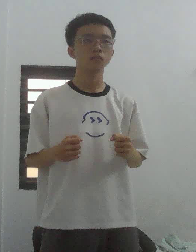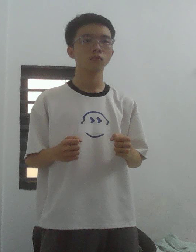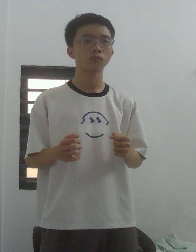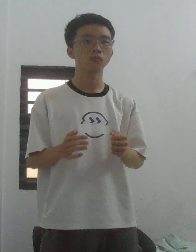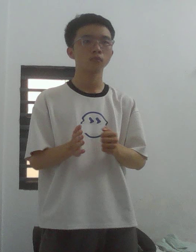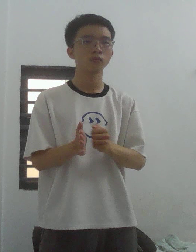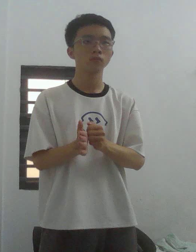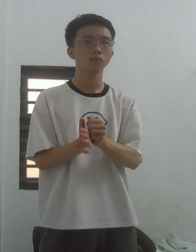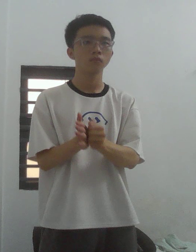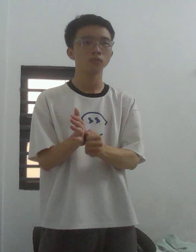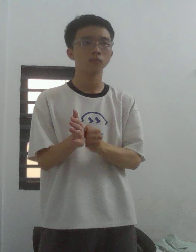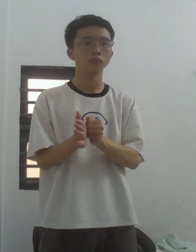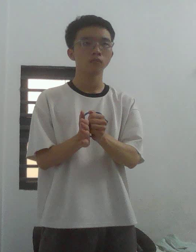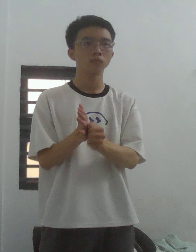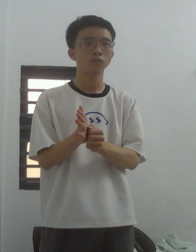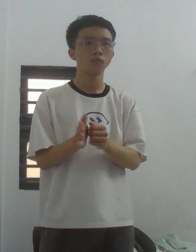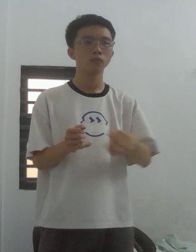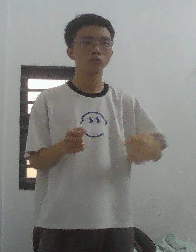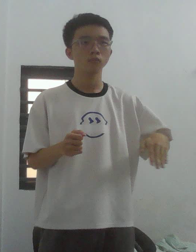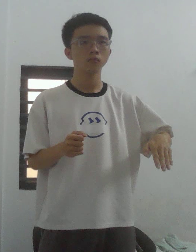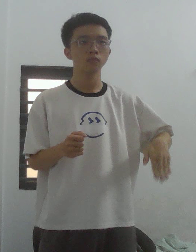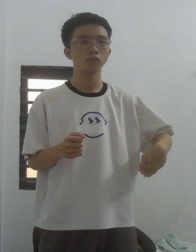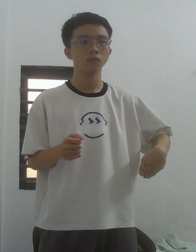thang sau